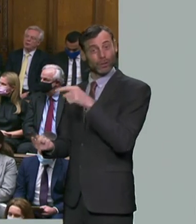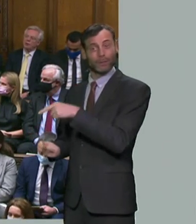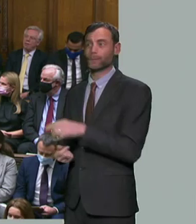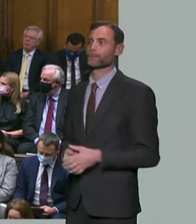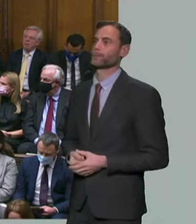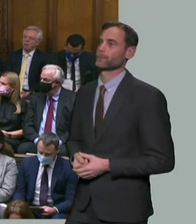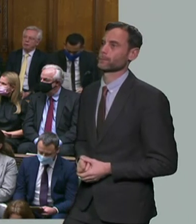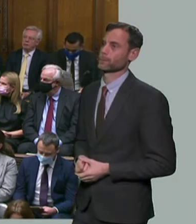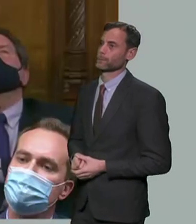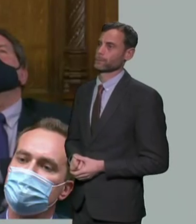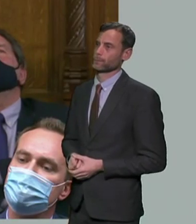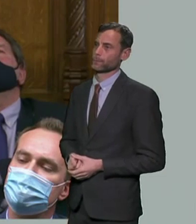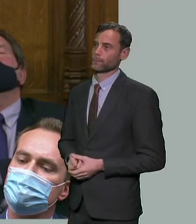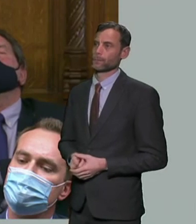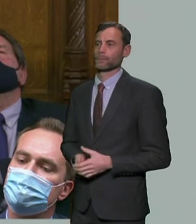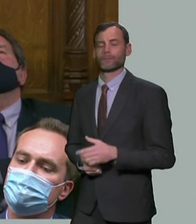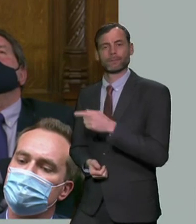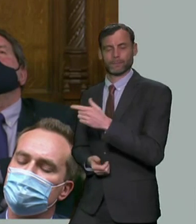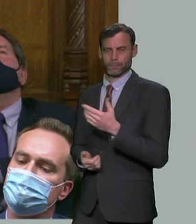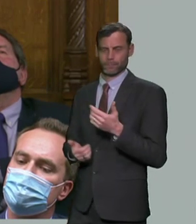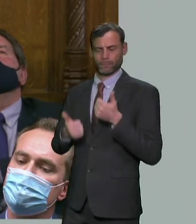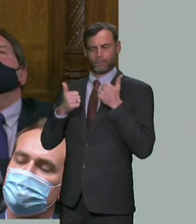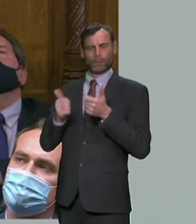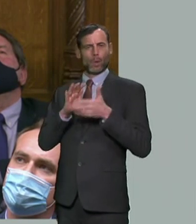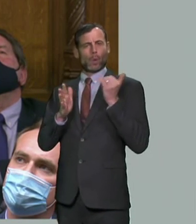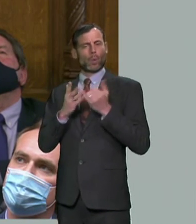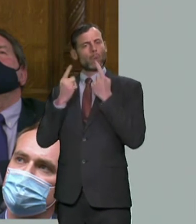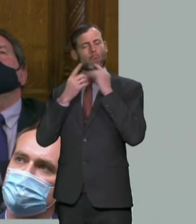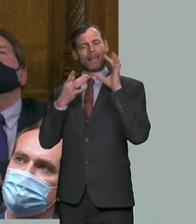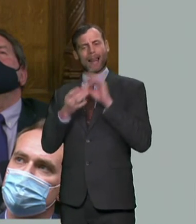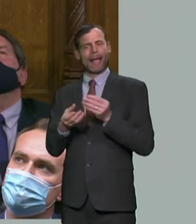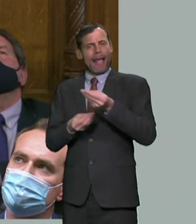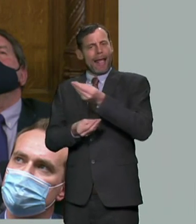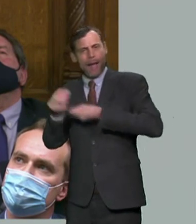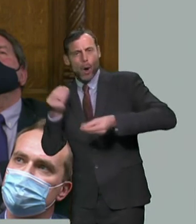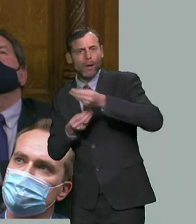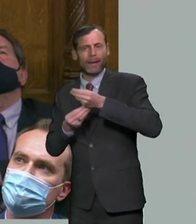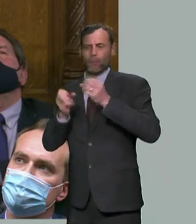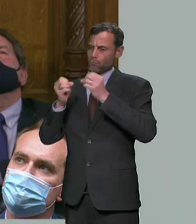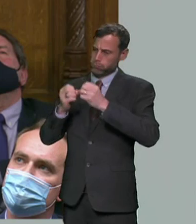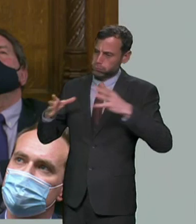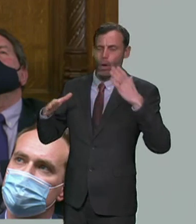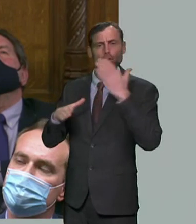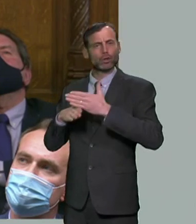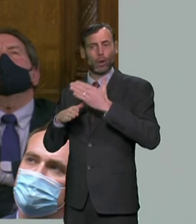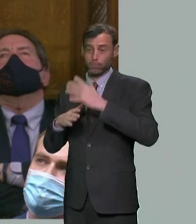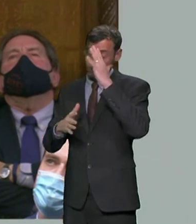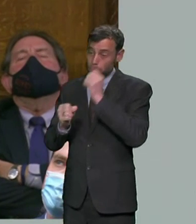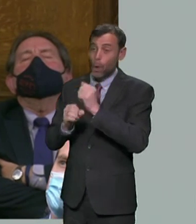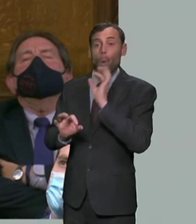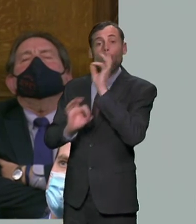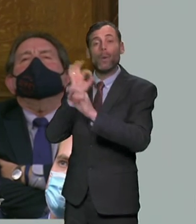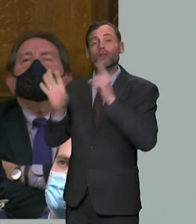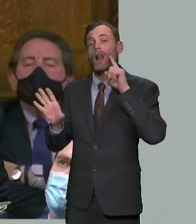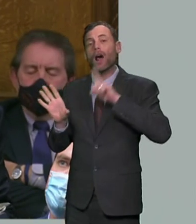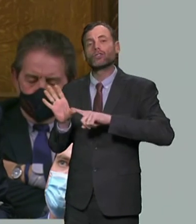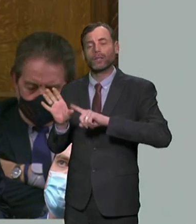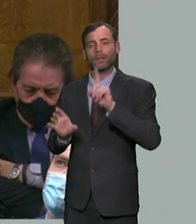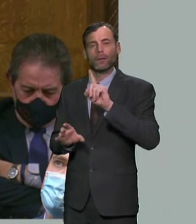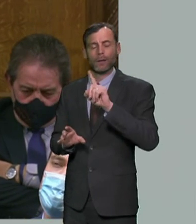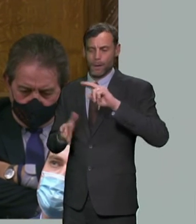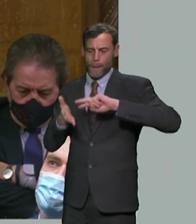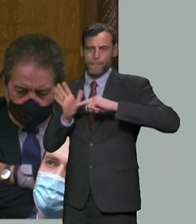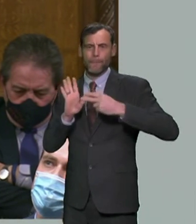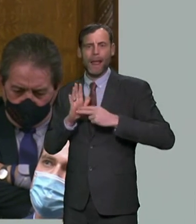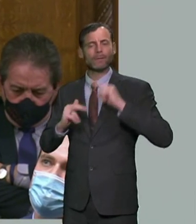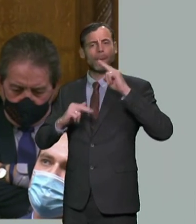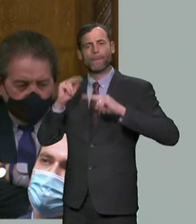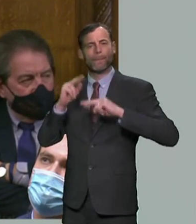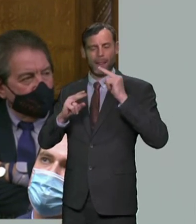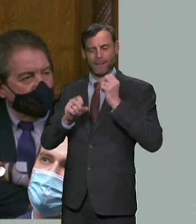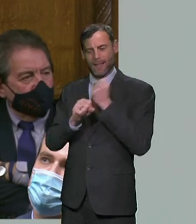Following on from the excellent news on the economy and jobs, the Prime Minister will remember my question to him last June about the proposals for a gigafactory in Coventry.